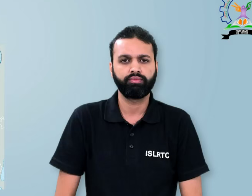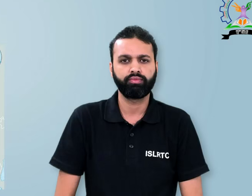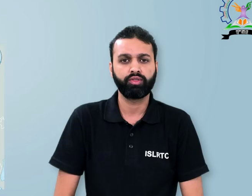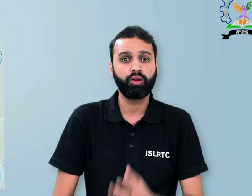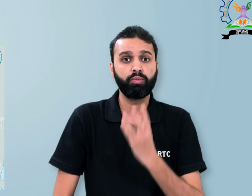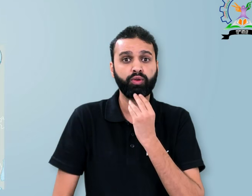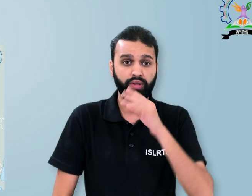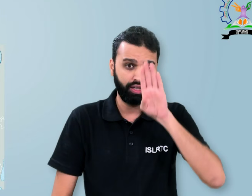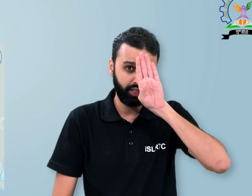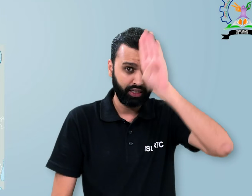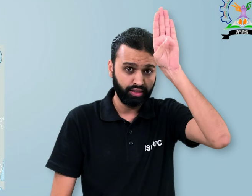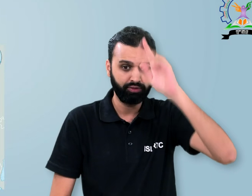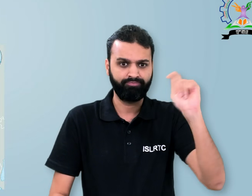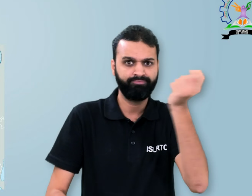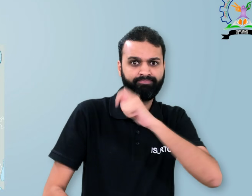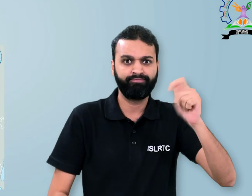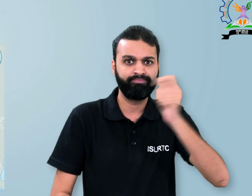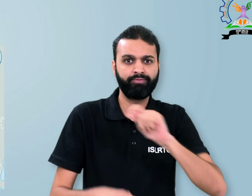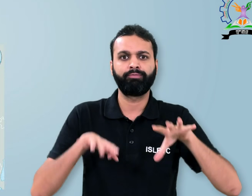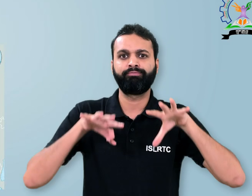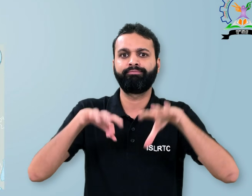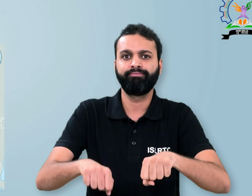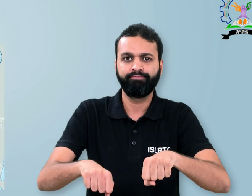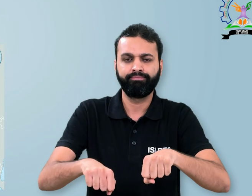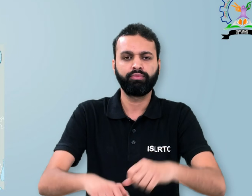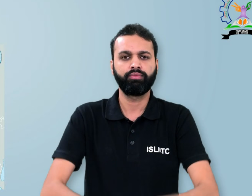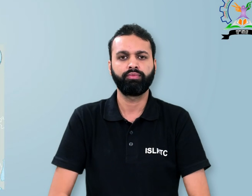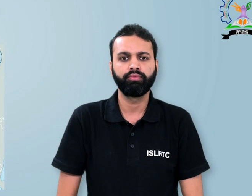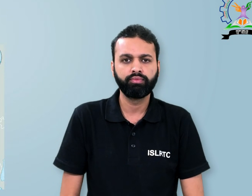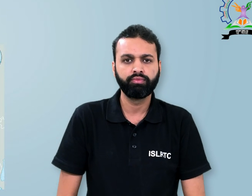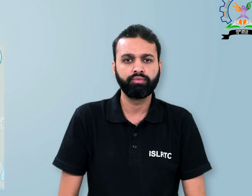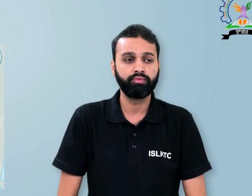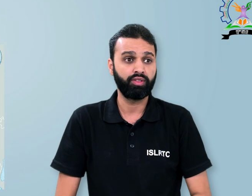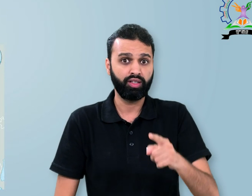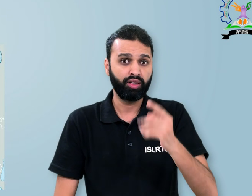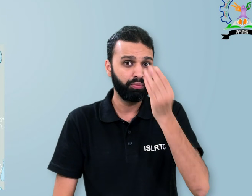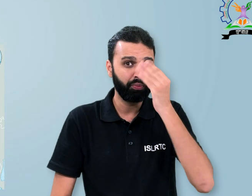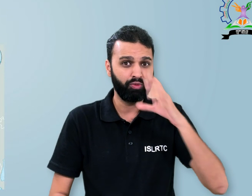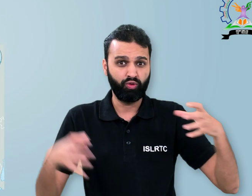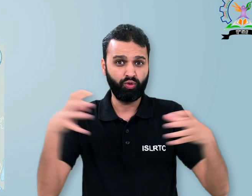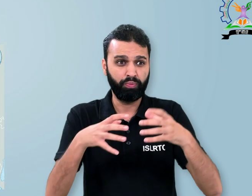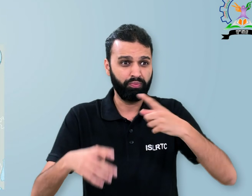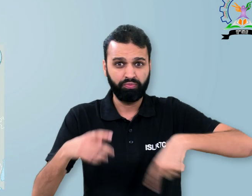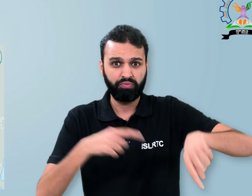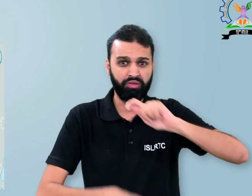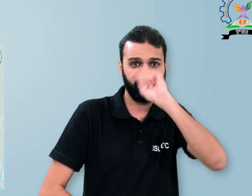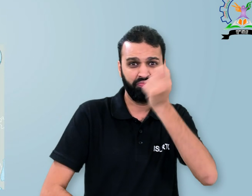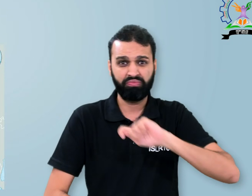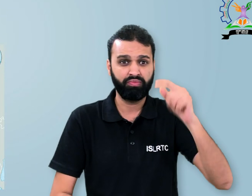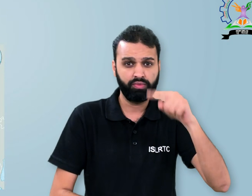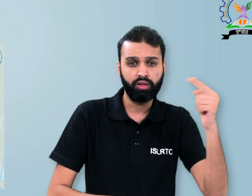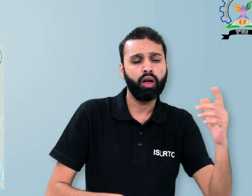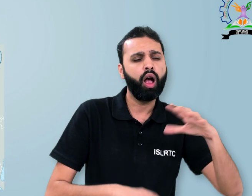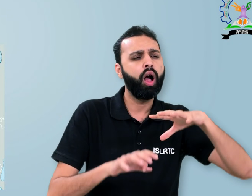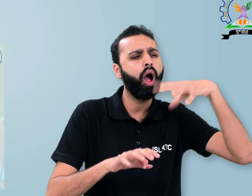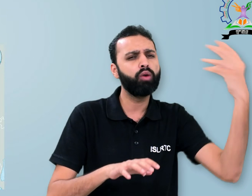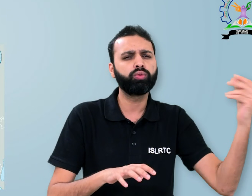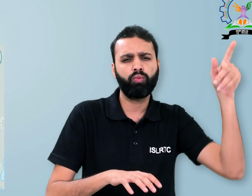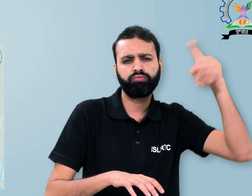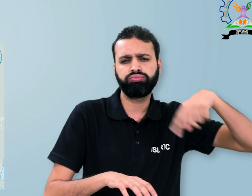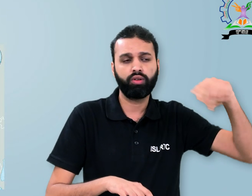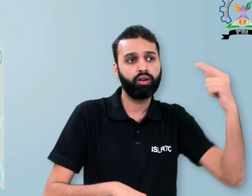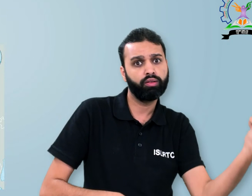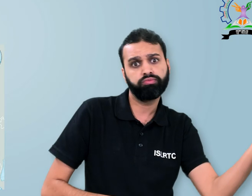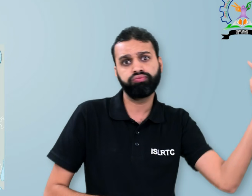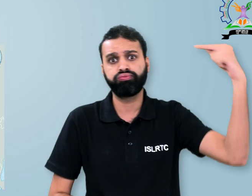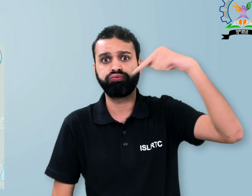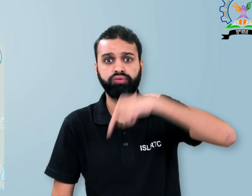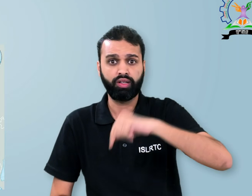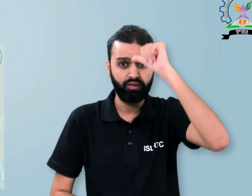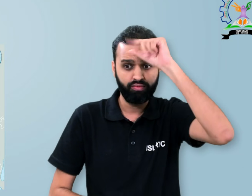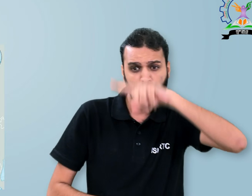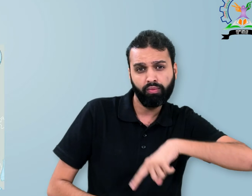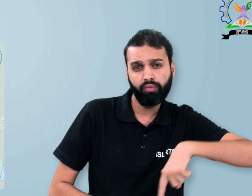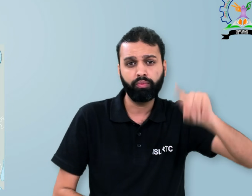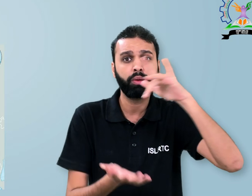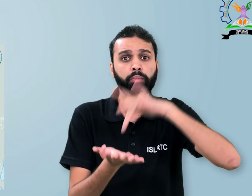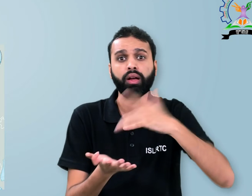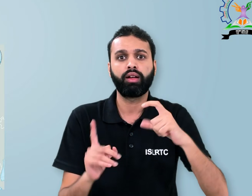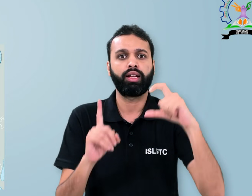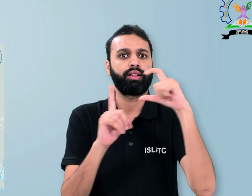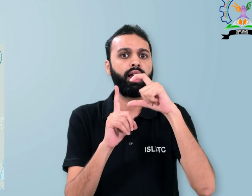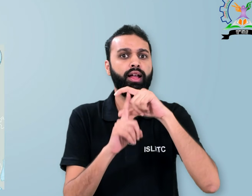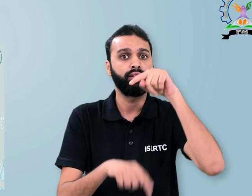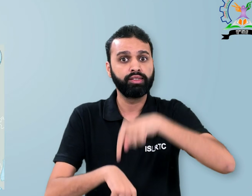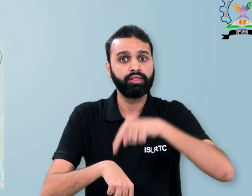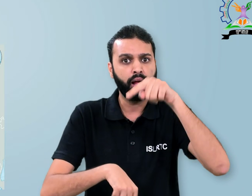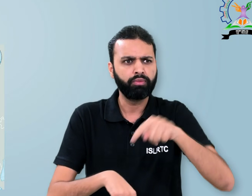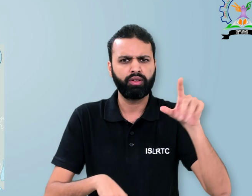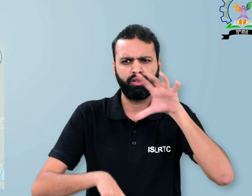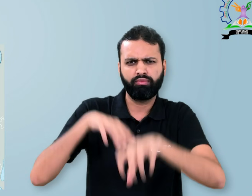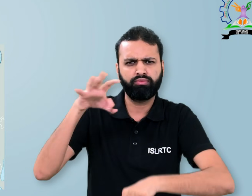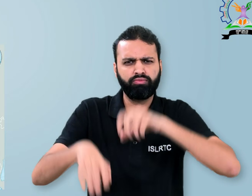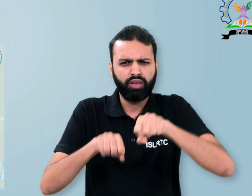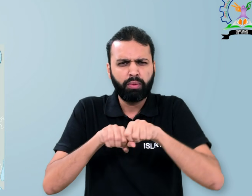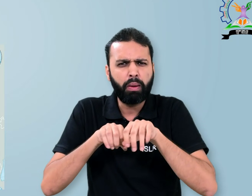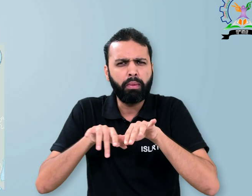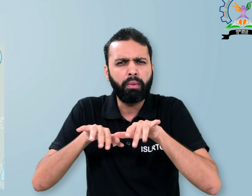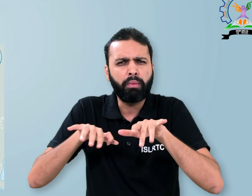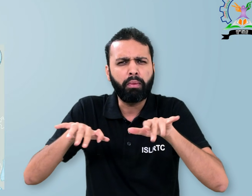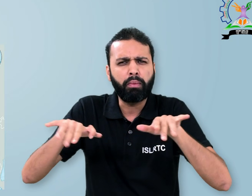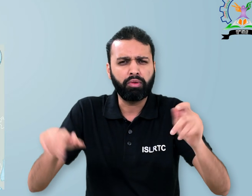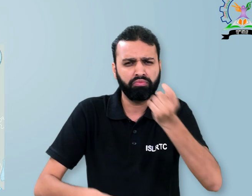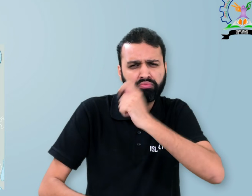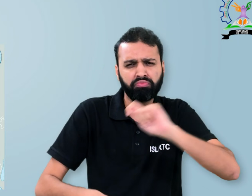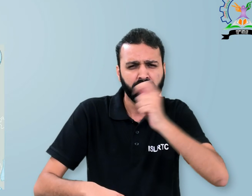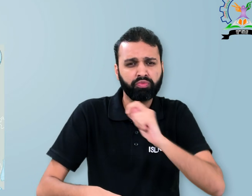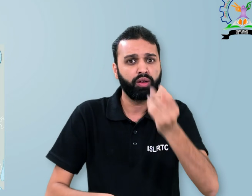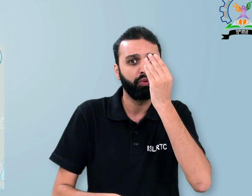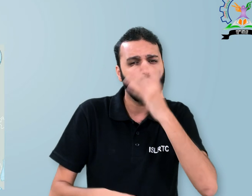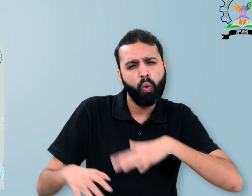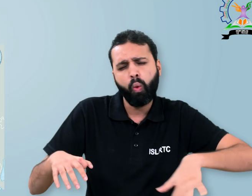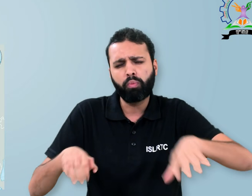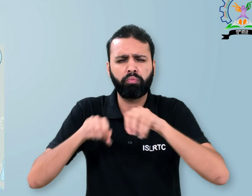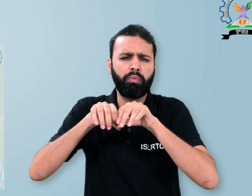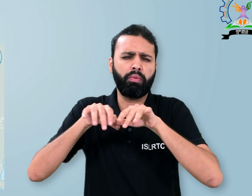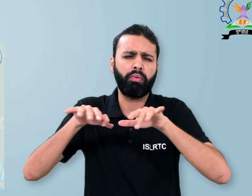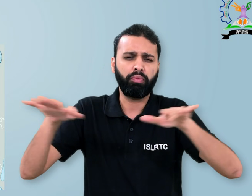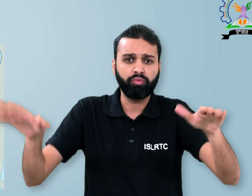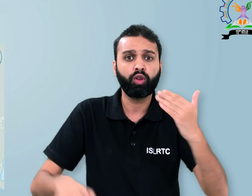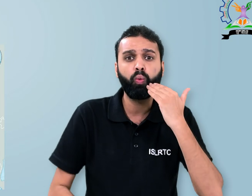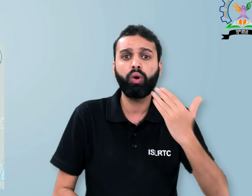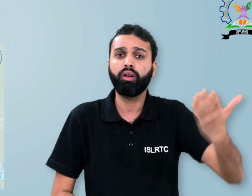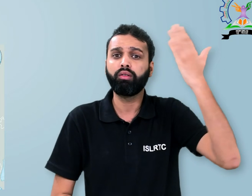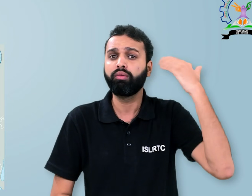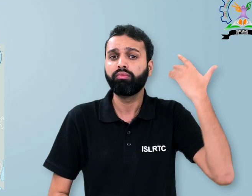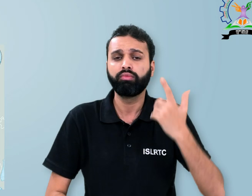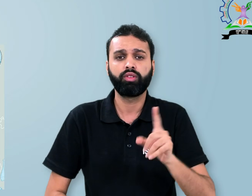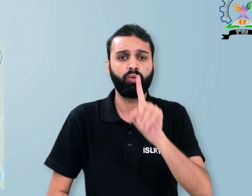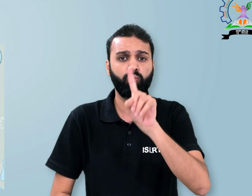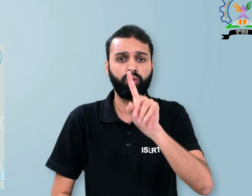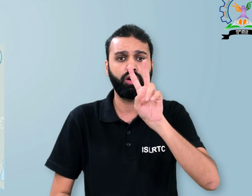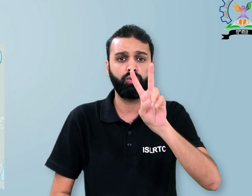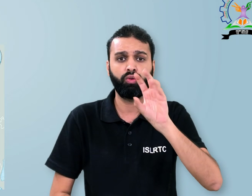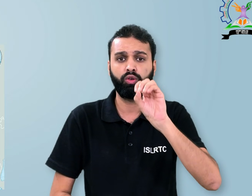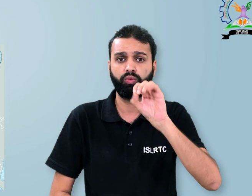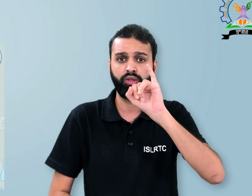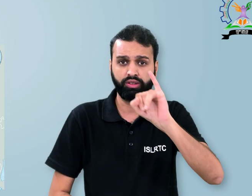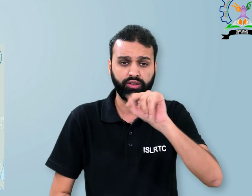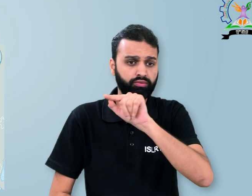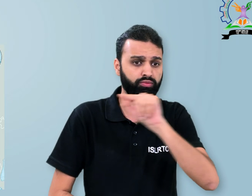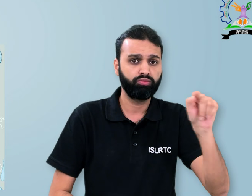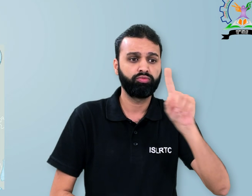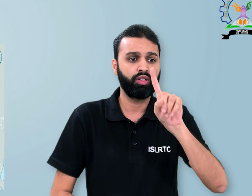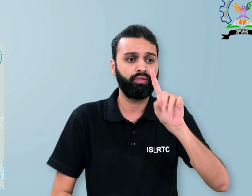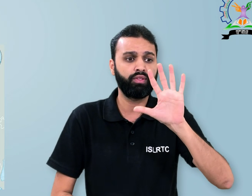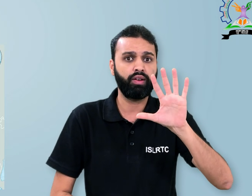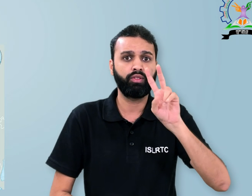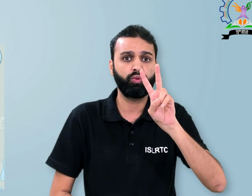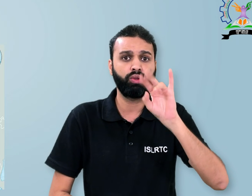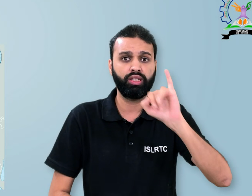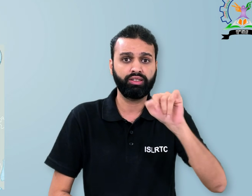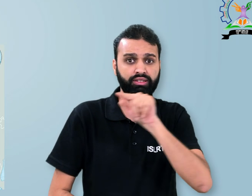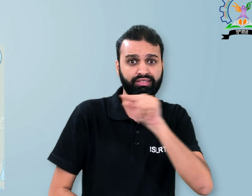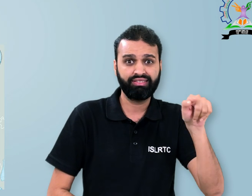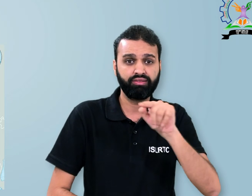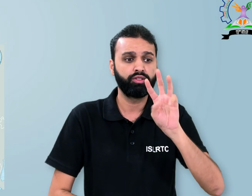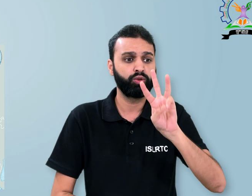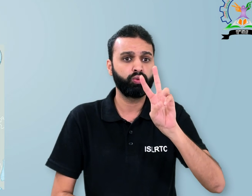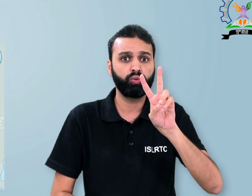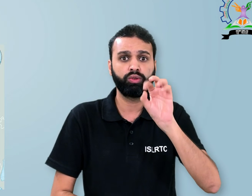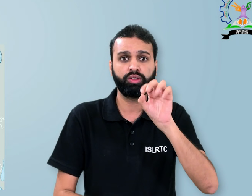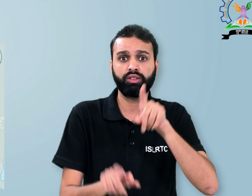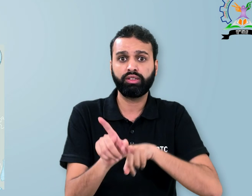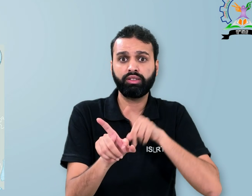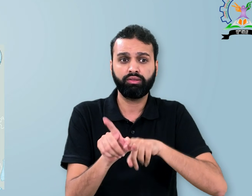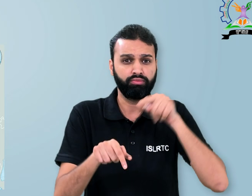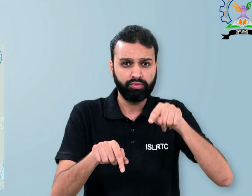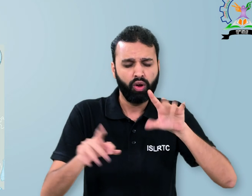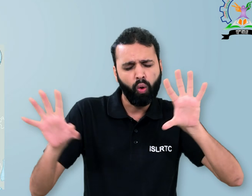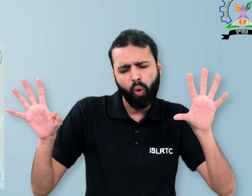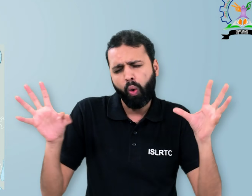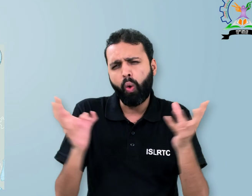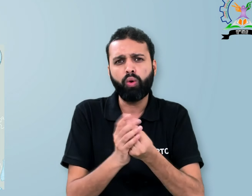Delhi Sultanate The Delhi Sultanate was an Islamic empire based in Delhi that stretched over large parts of the Indian subcontinent for 320 years (1206–1526).